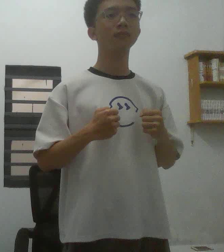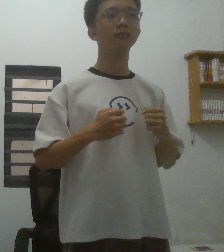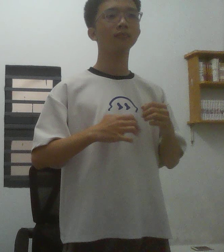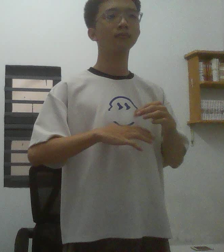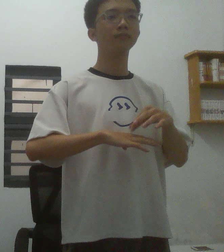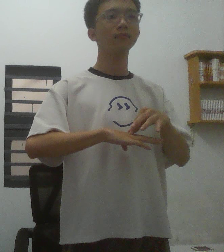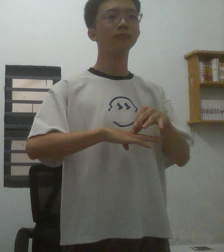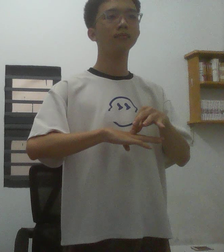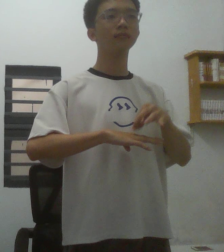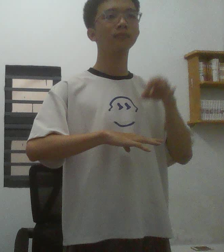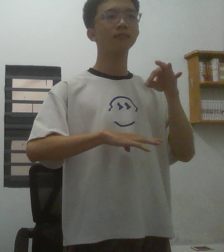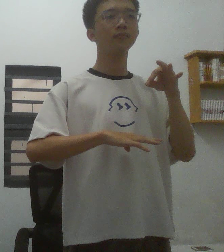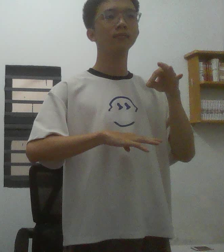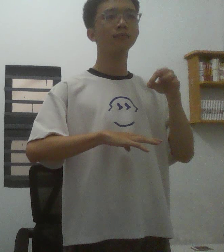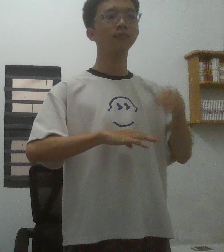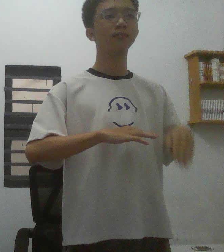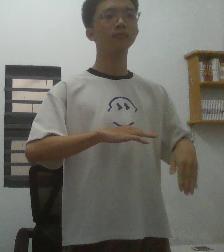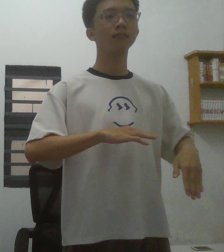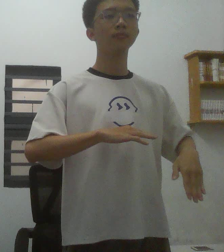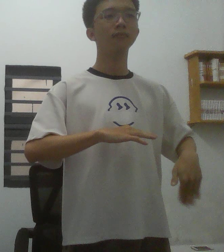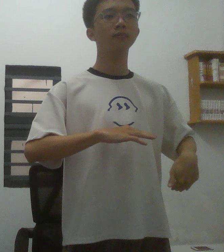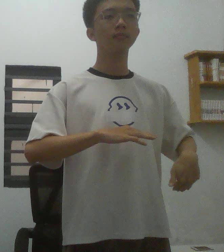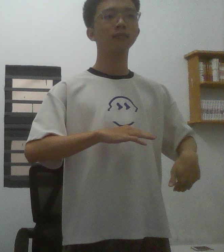tuan sau